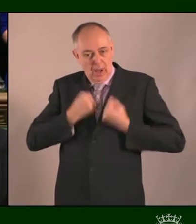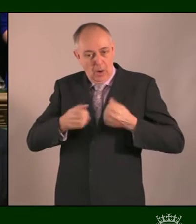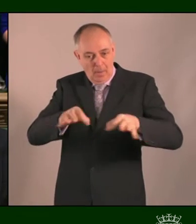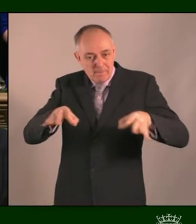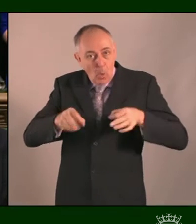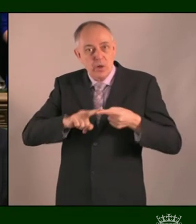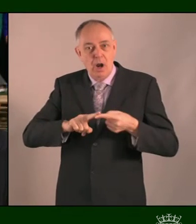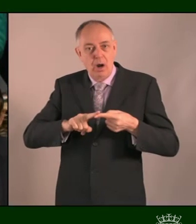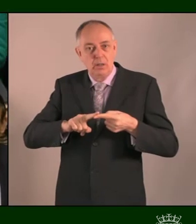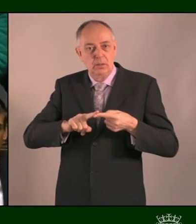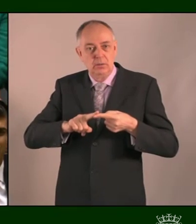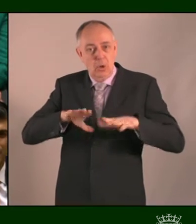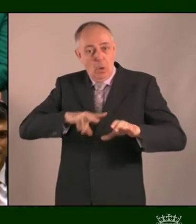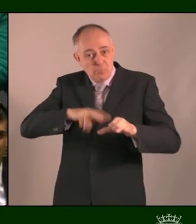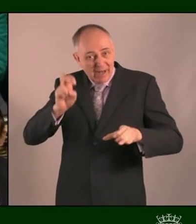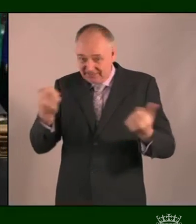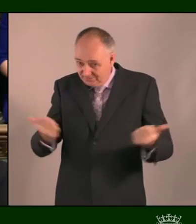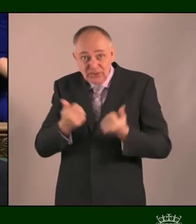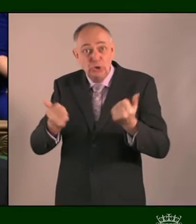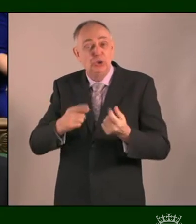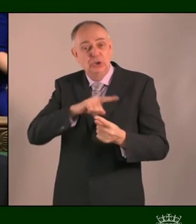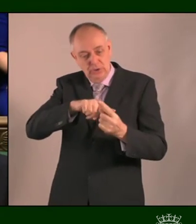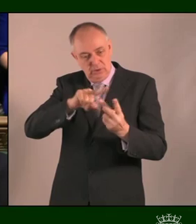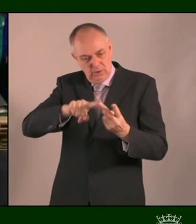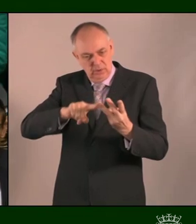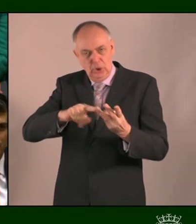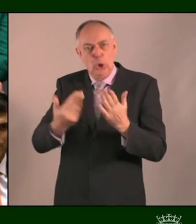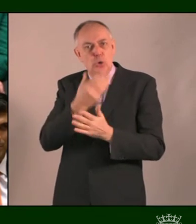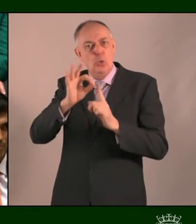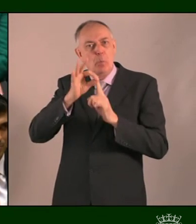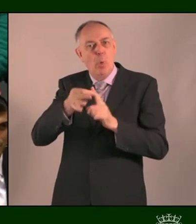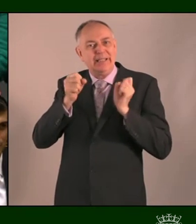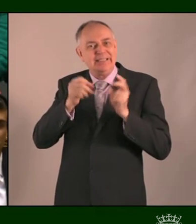We have got Brexit done. We have set out a new points-based immigration system.